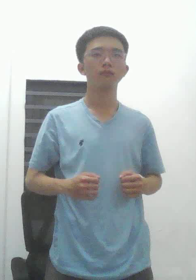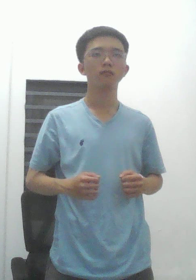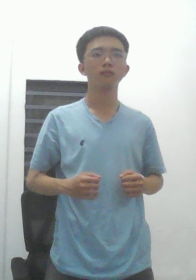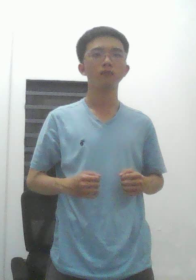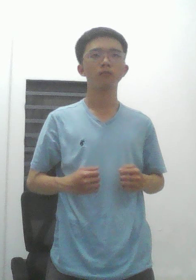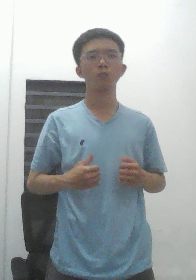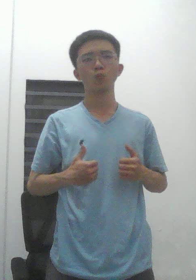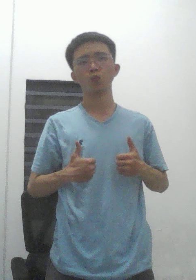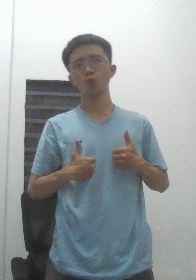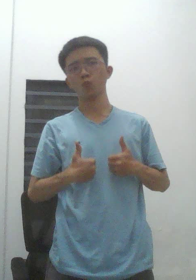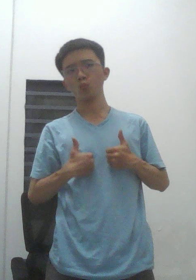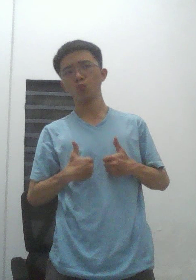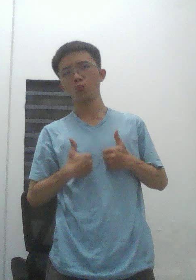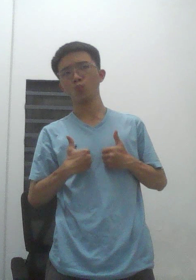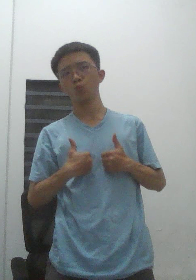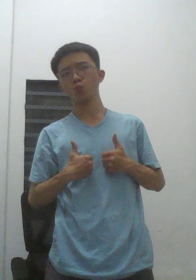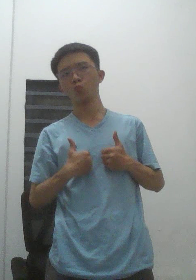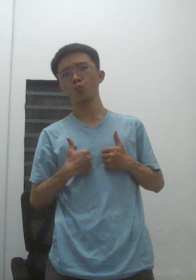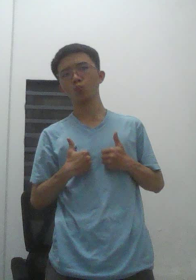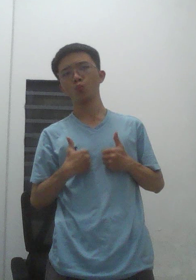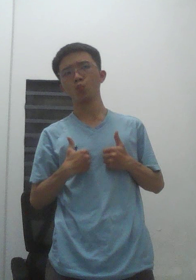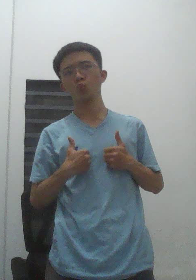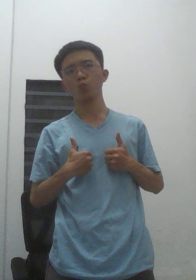rat tot